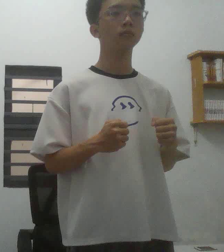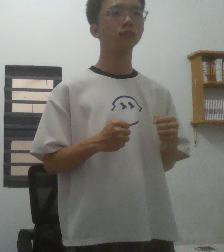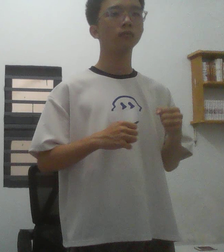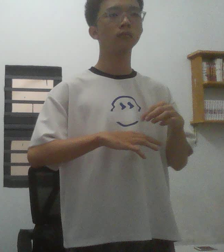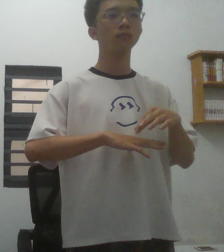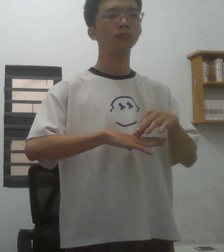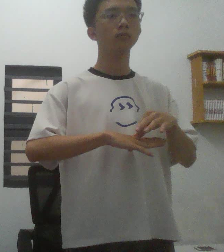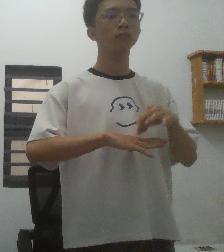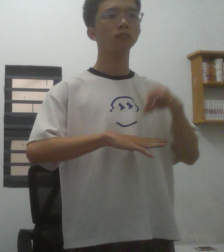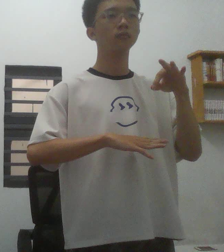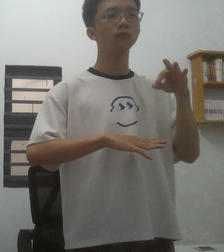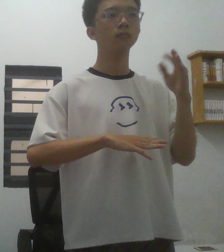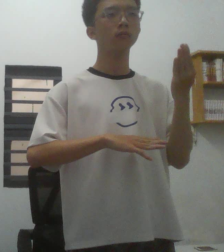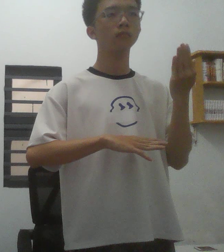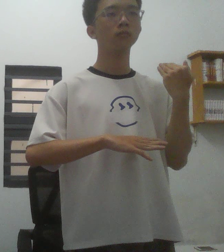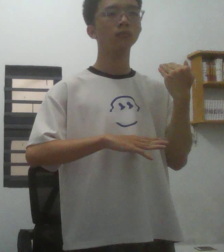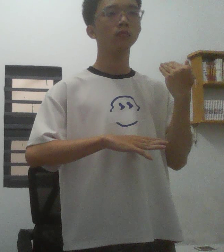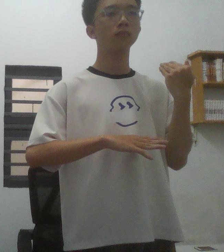tuan truoc